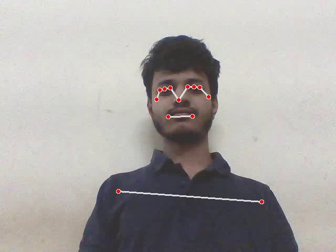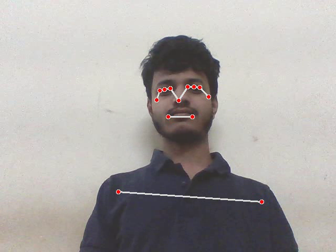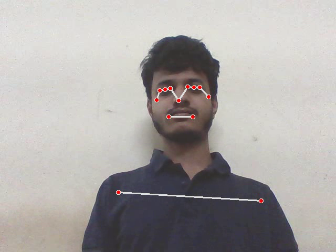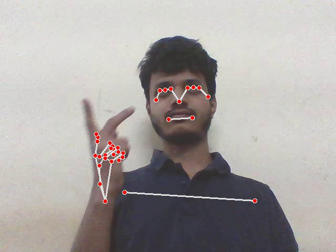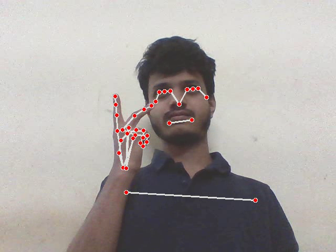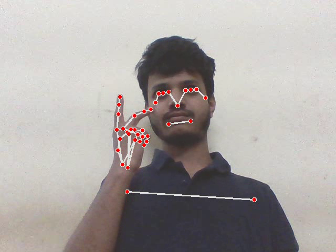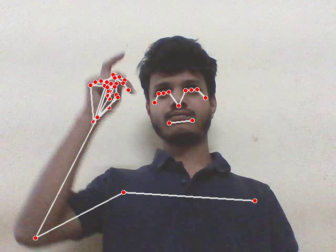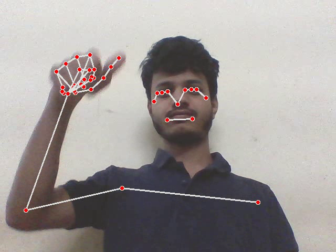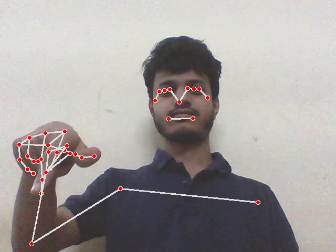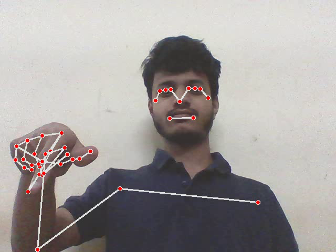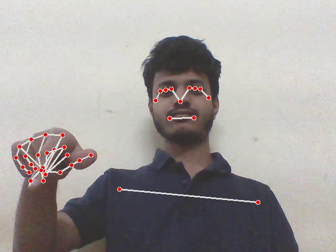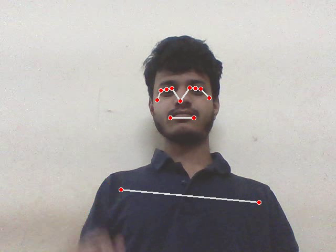see you later